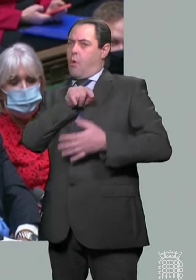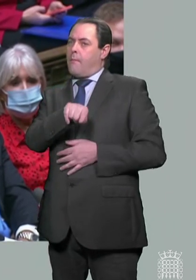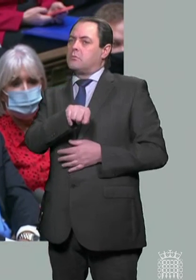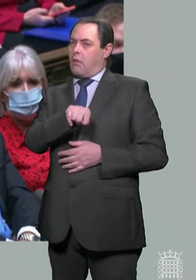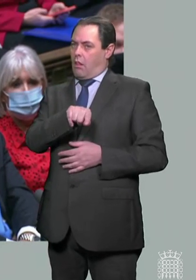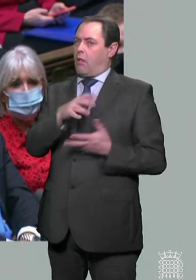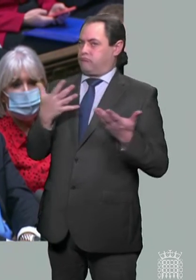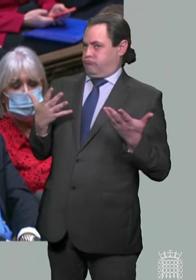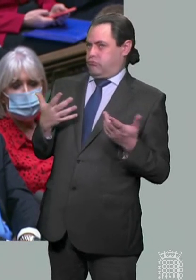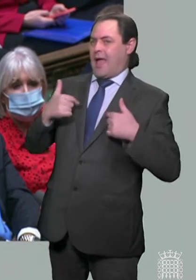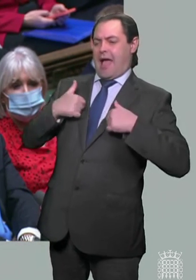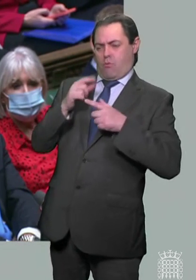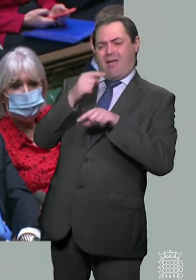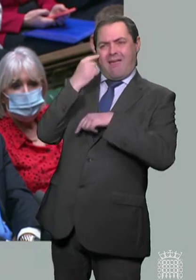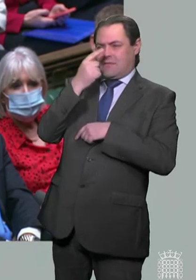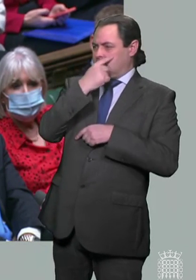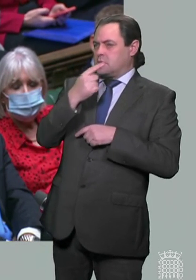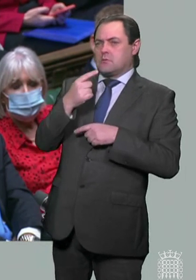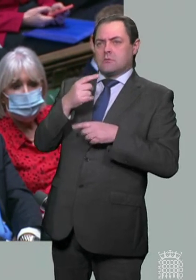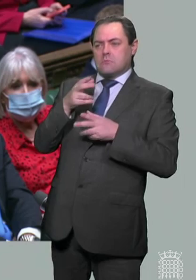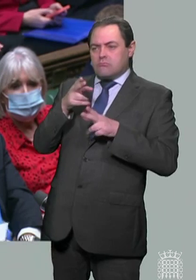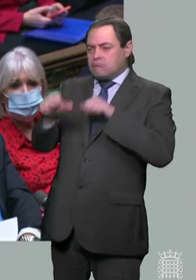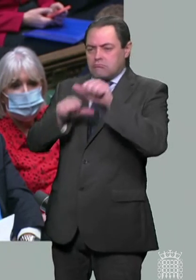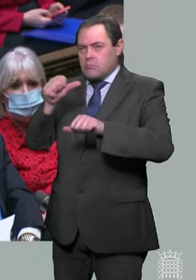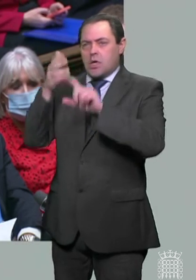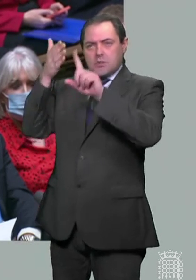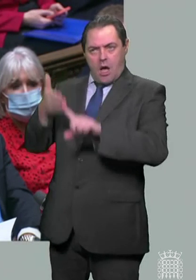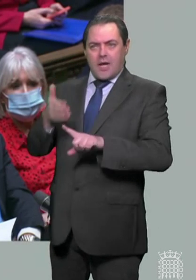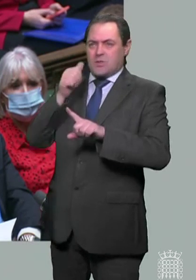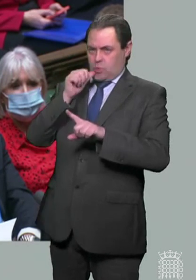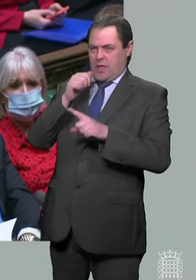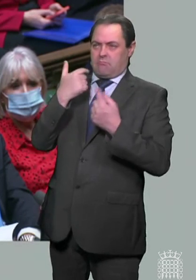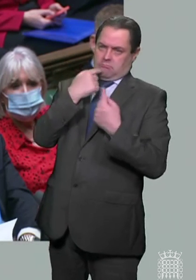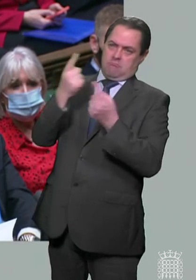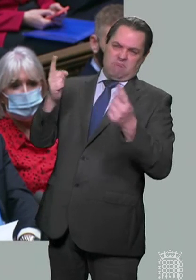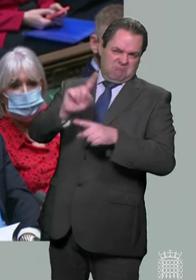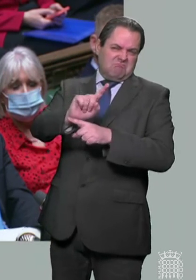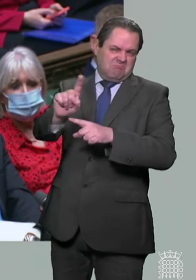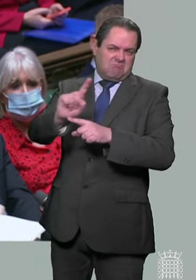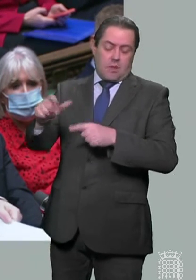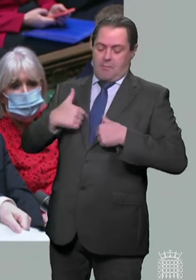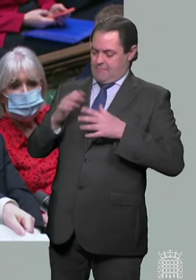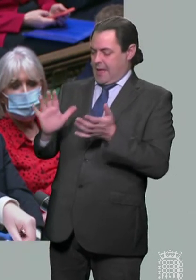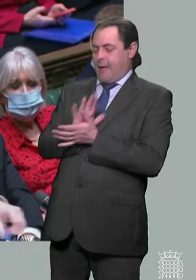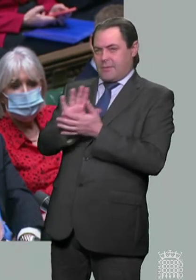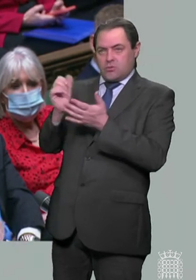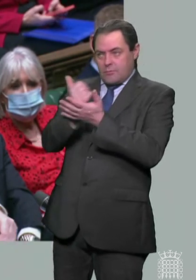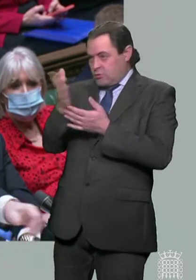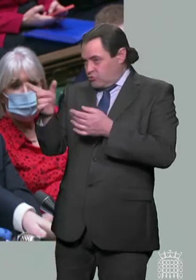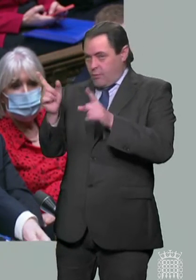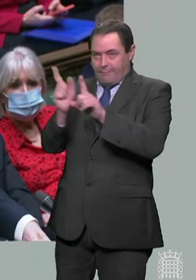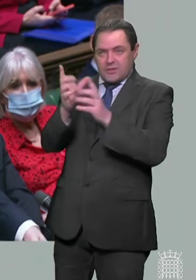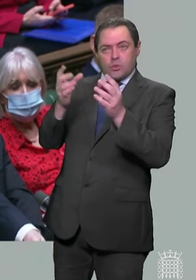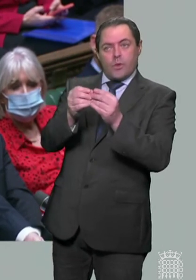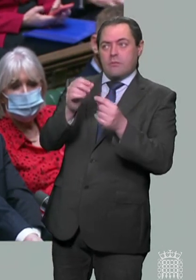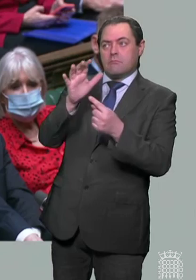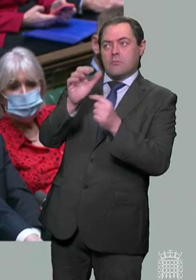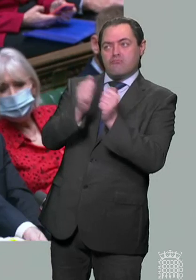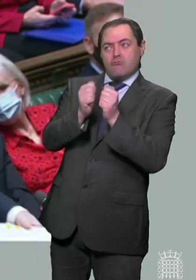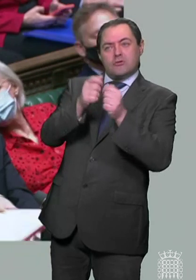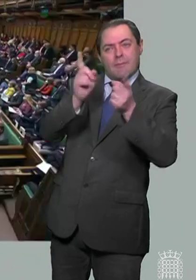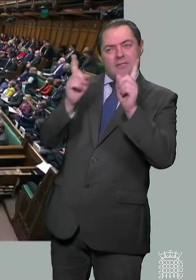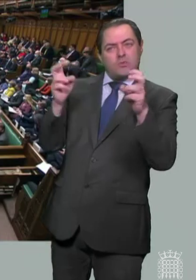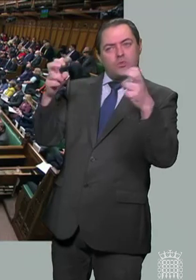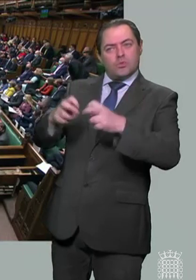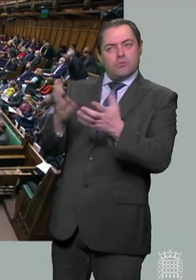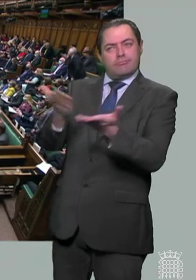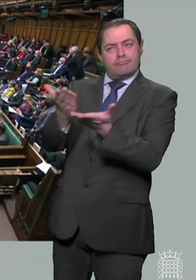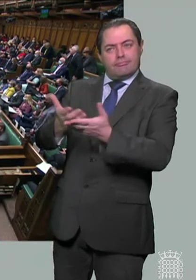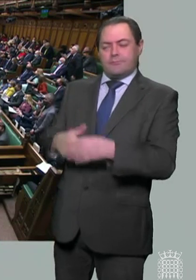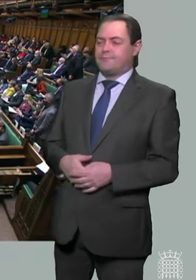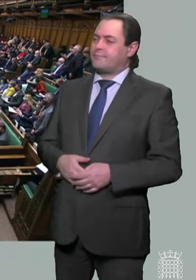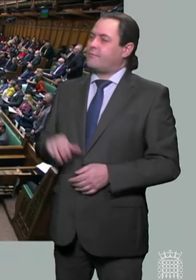We will set out our evidence-based approach and the targets we are setting, but I would of course be happy to make sure that the honourable Lady meets the relevant Minister to set out her case.